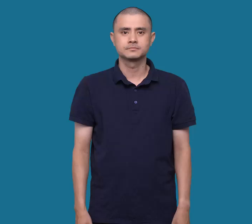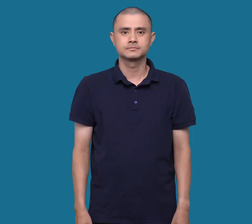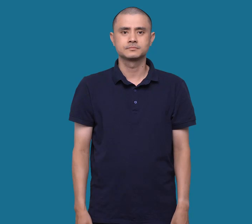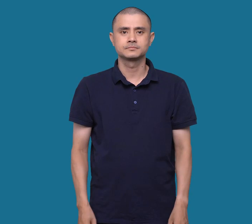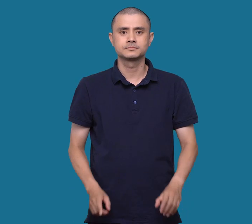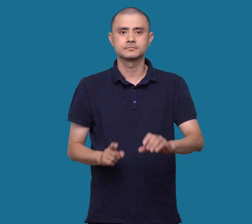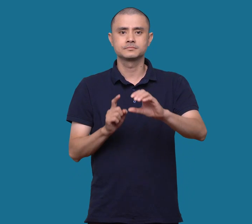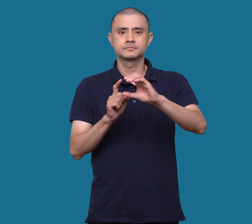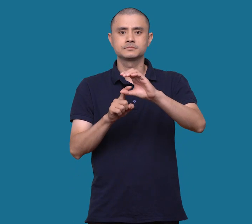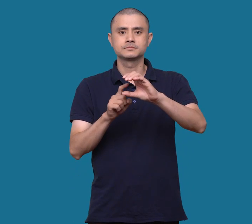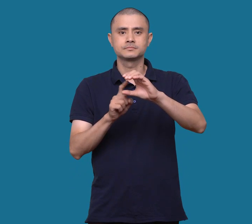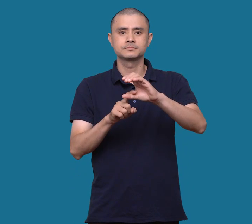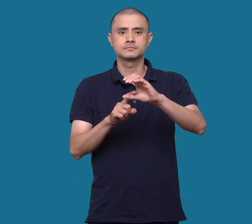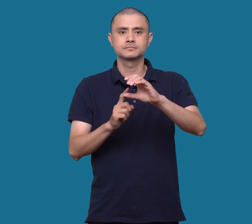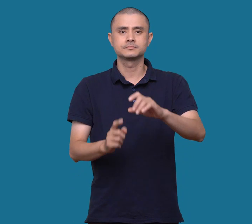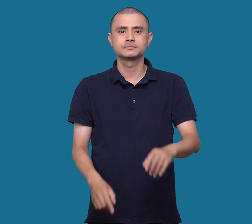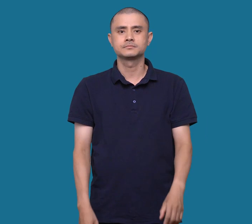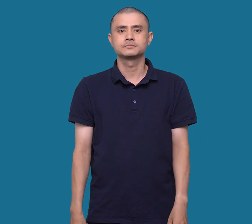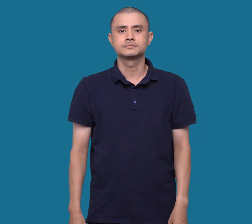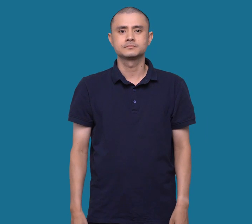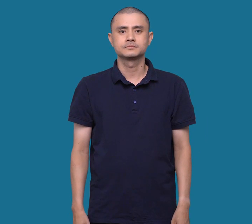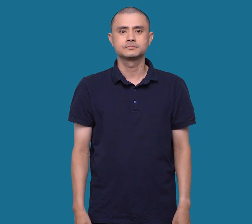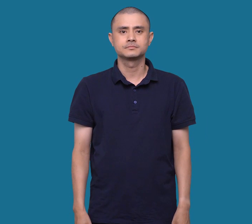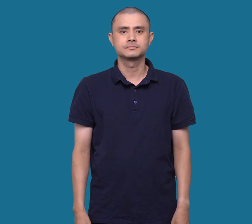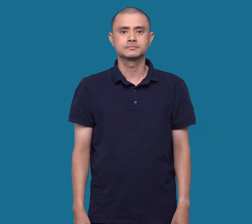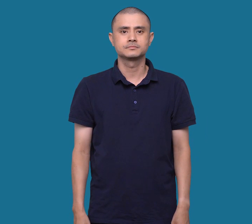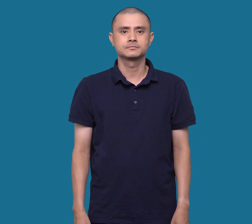Đảng